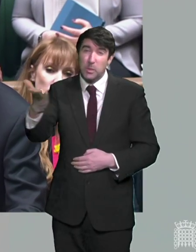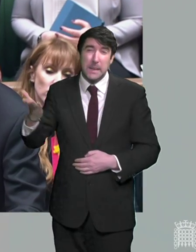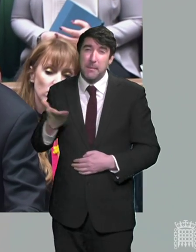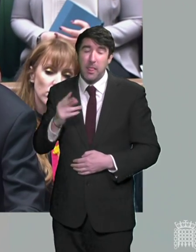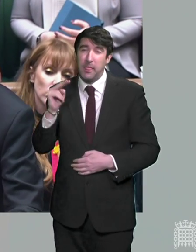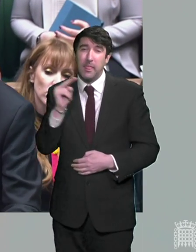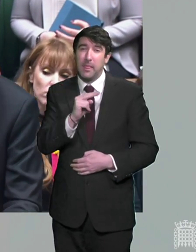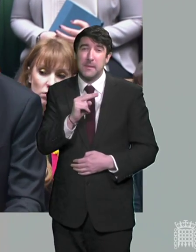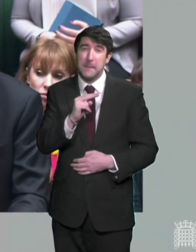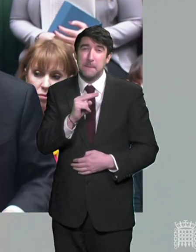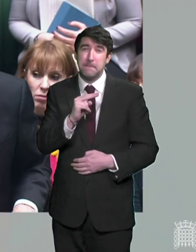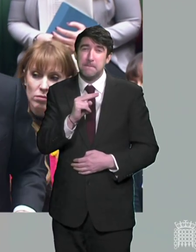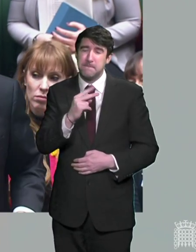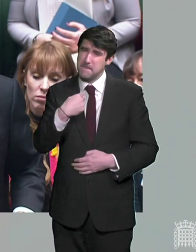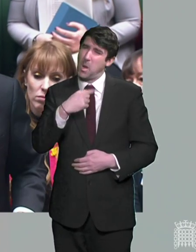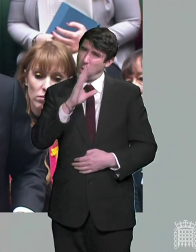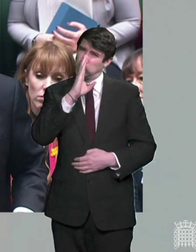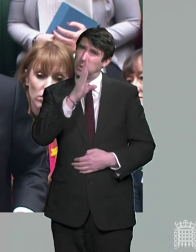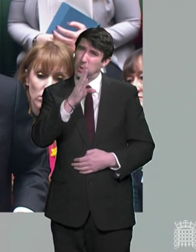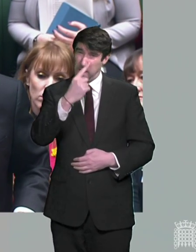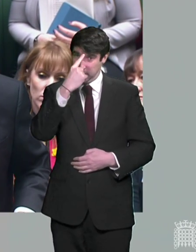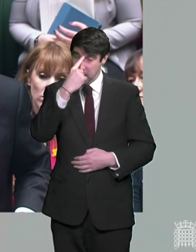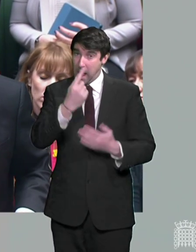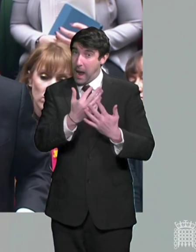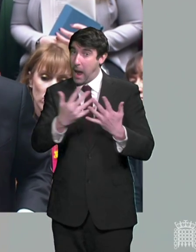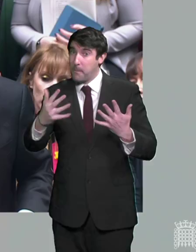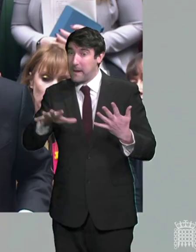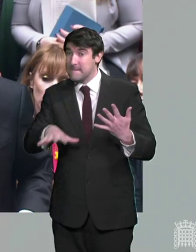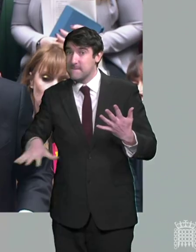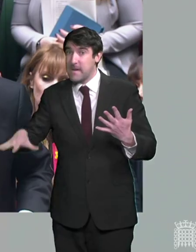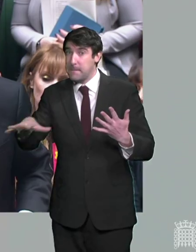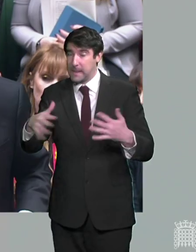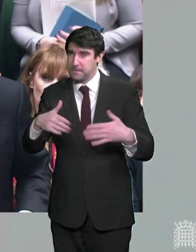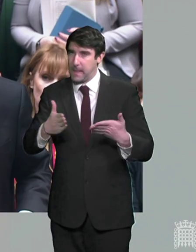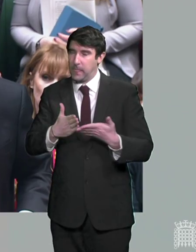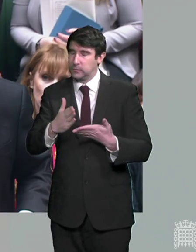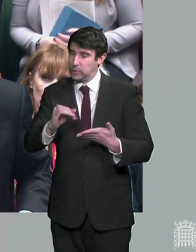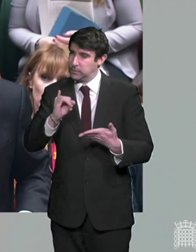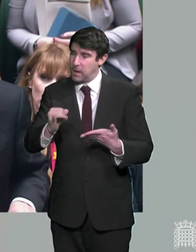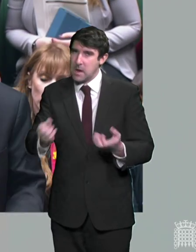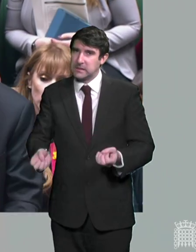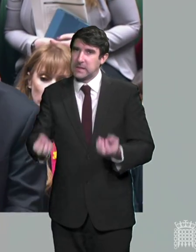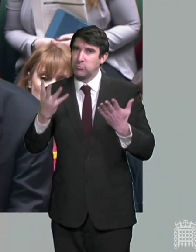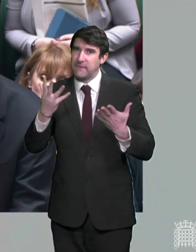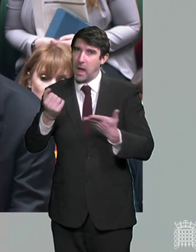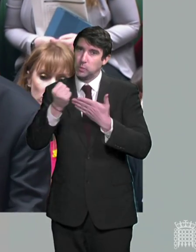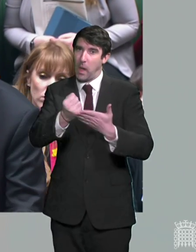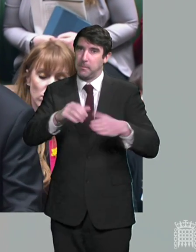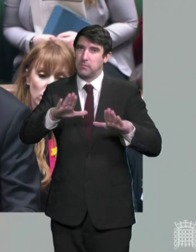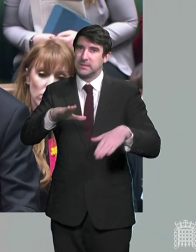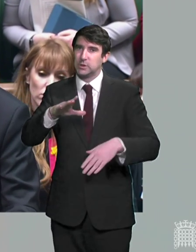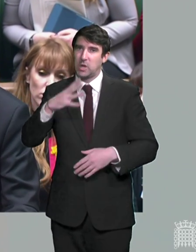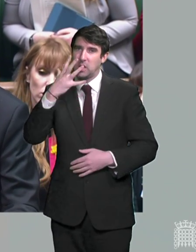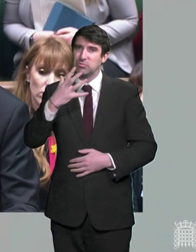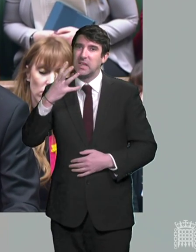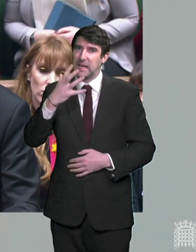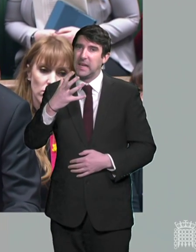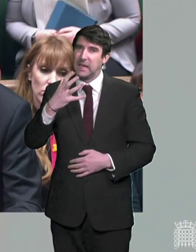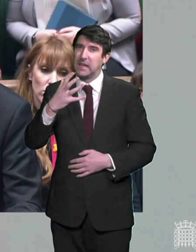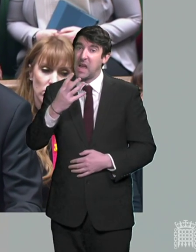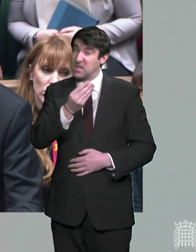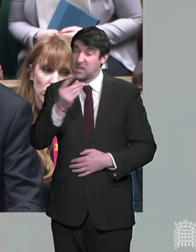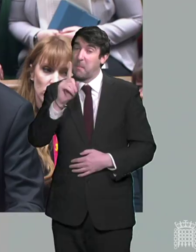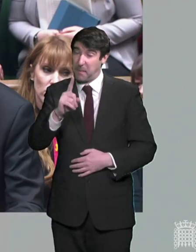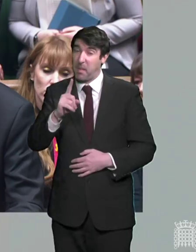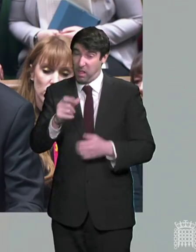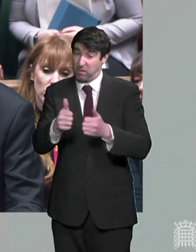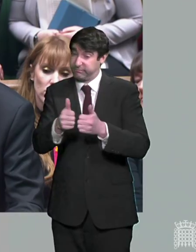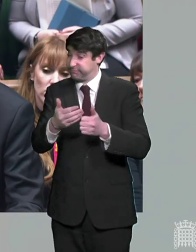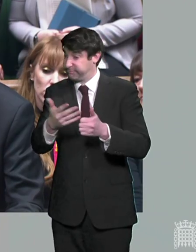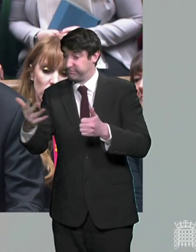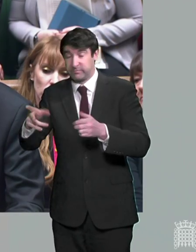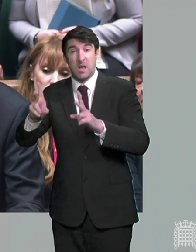At the heart of this is every family who made enormous sacrifices for the good of the country or who tragically lost loved ones.